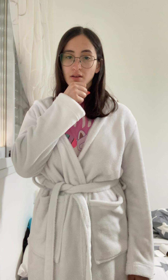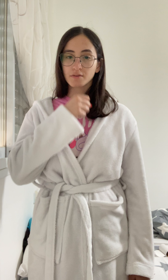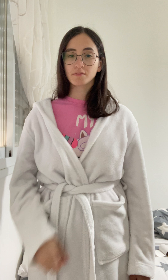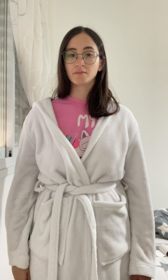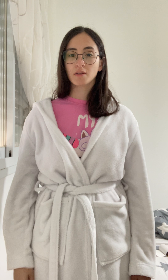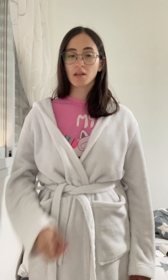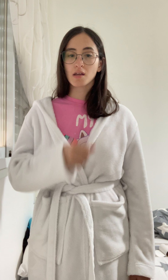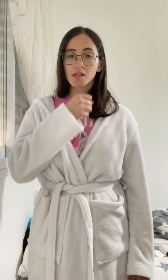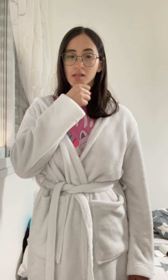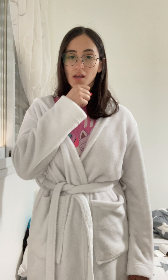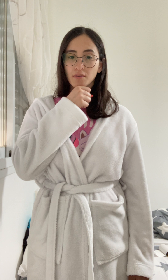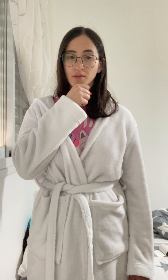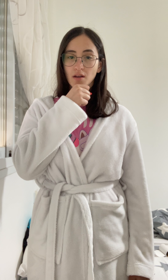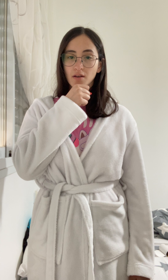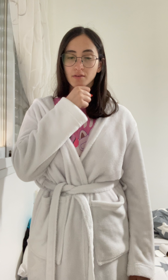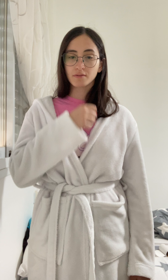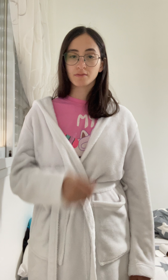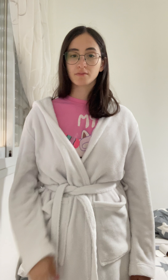סבתא